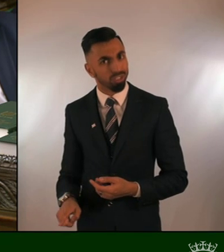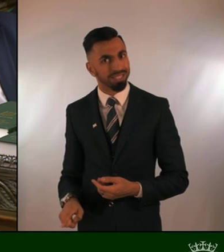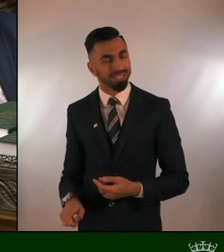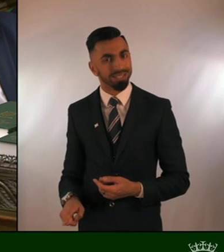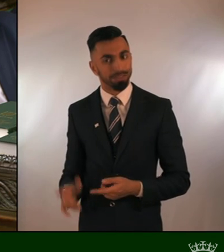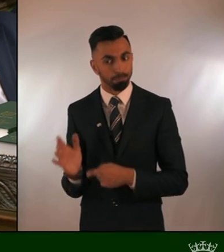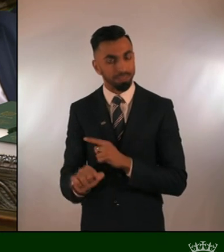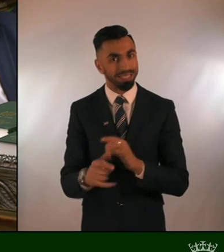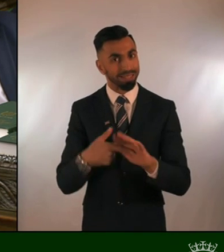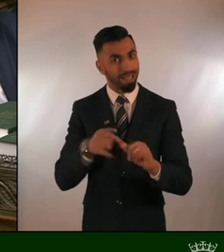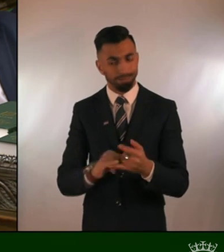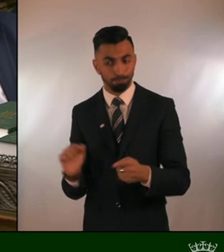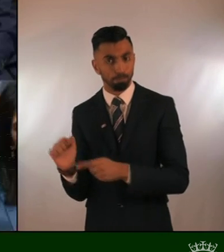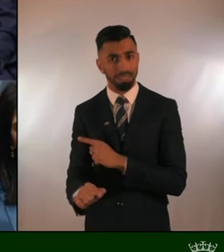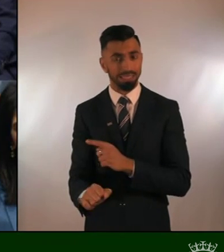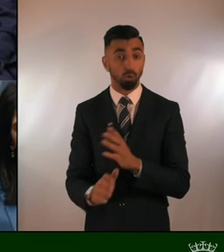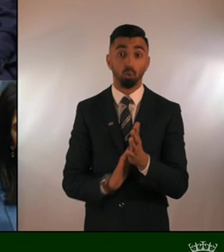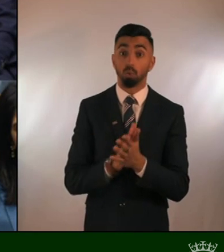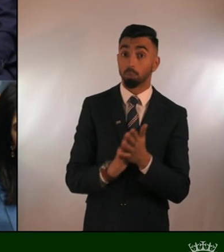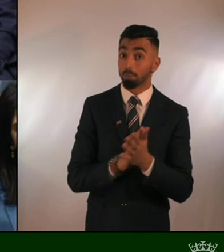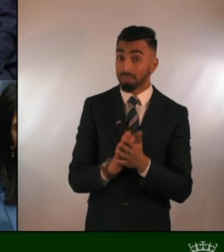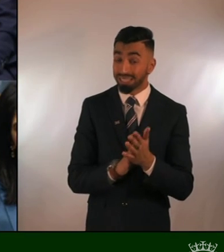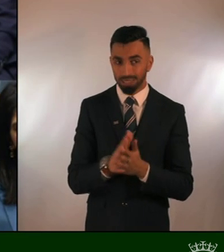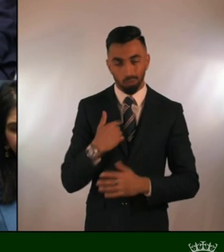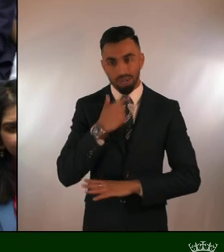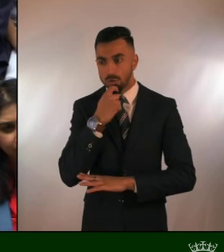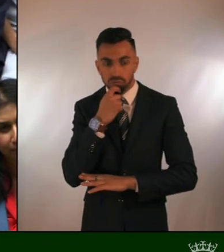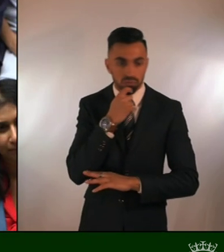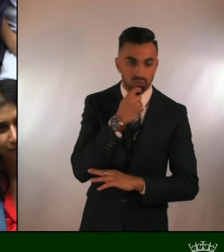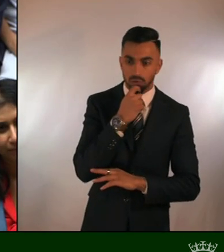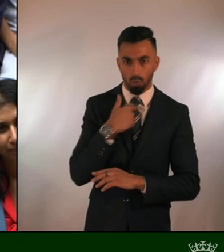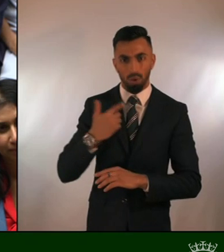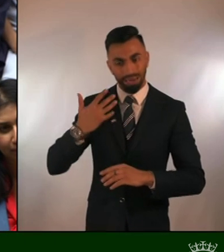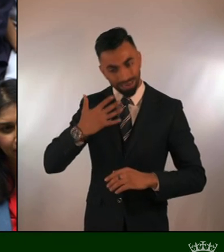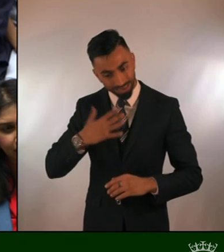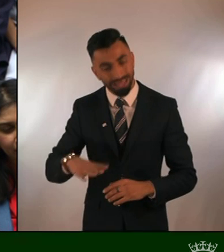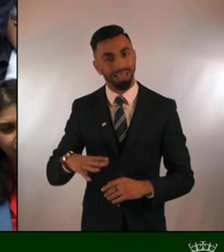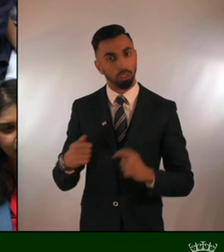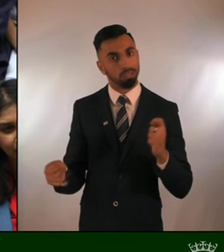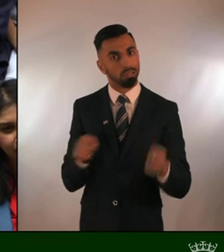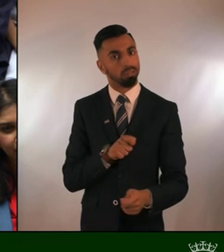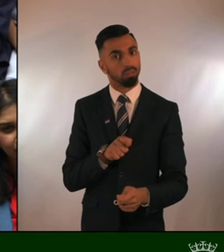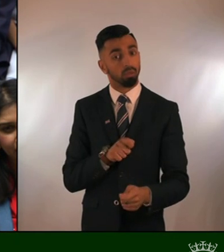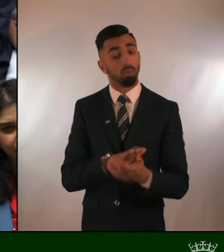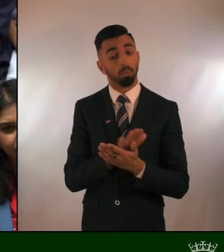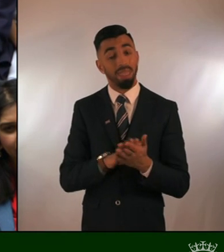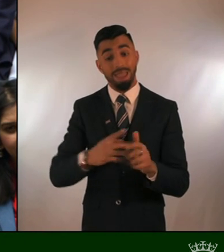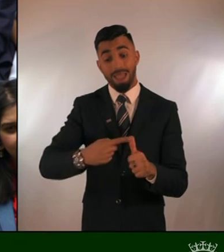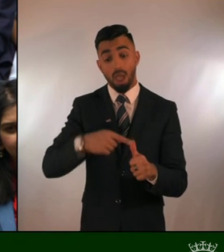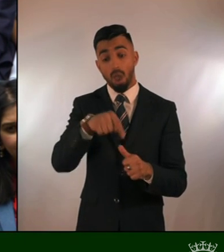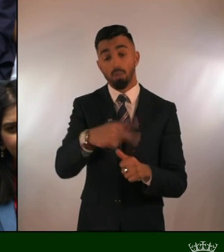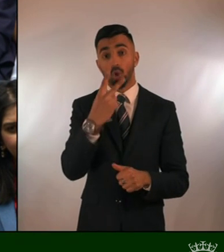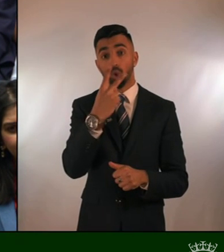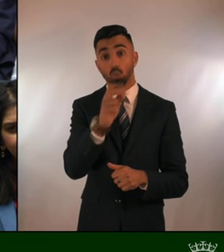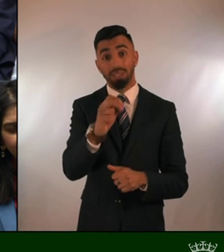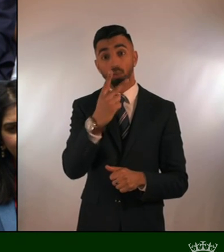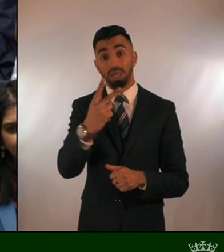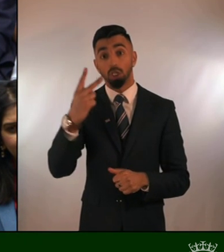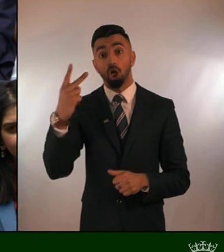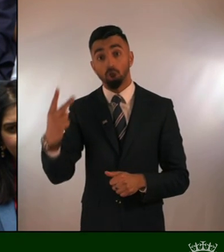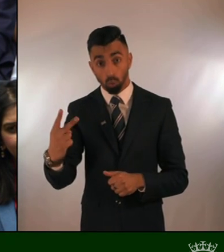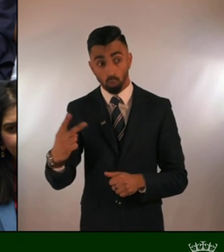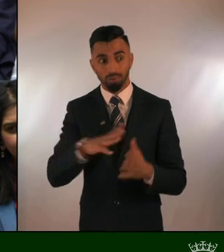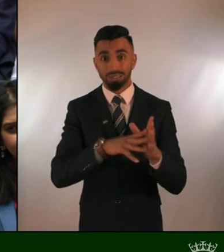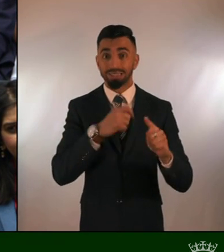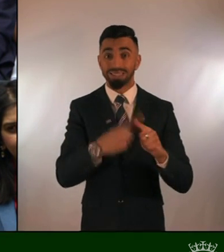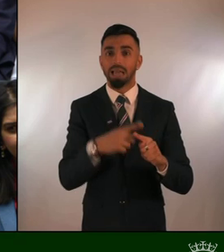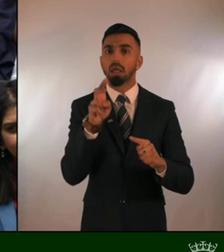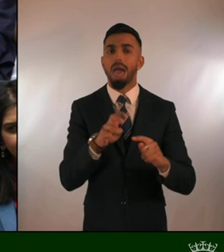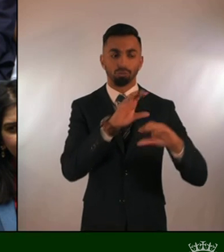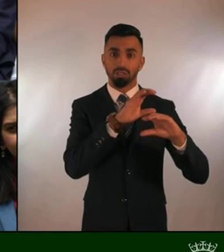As another step towards equalising the rates and encouraging energy efficiency, from April 2022 I am freezing the levy on electricity and raising it on gas.